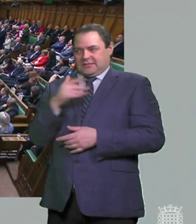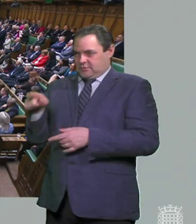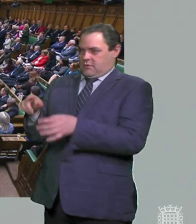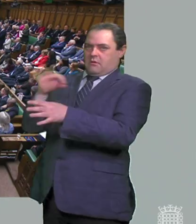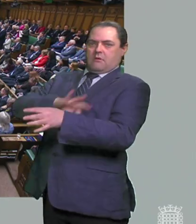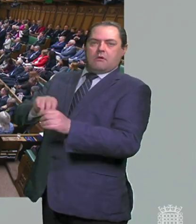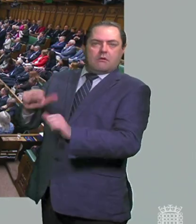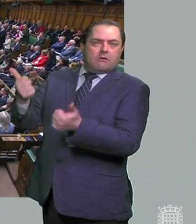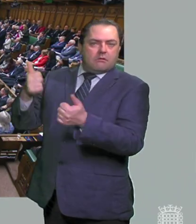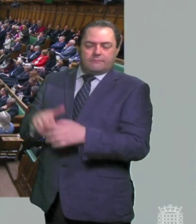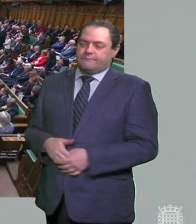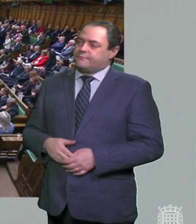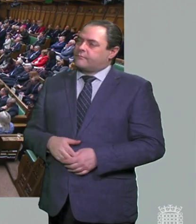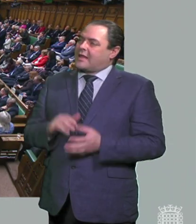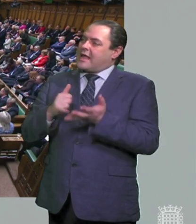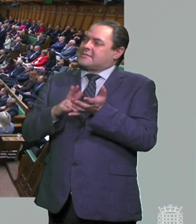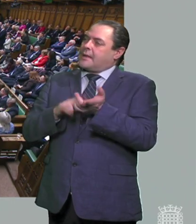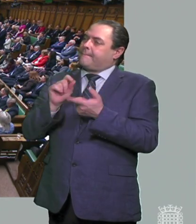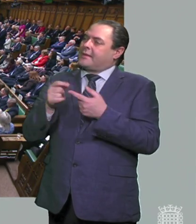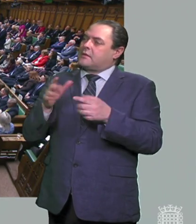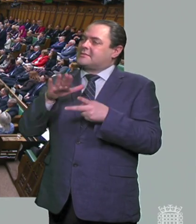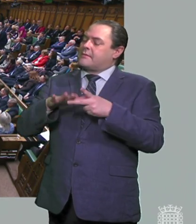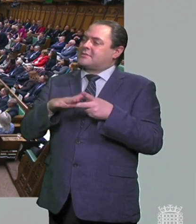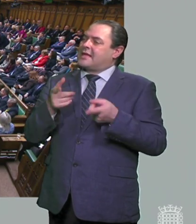I call the deputy leader of the Scottish National party.